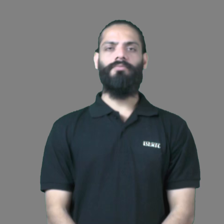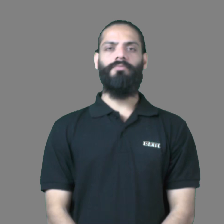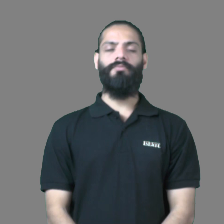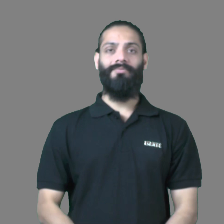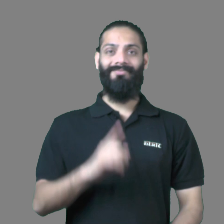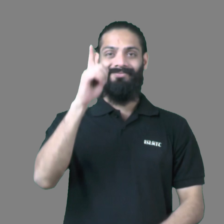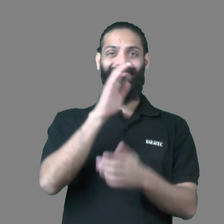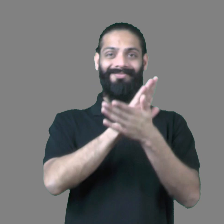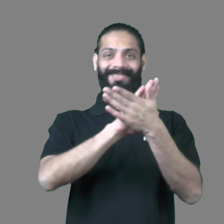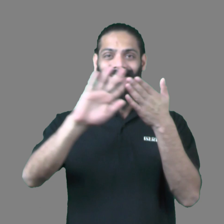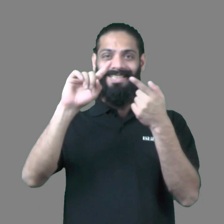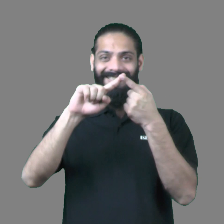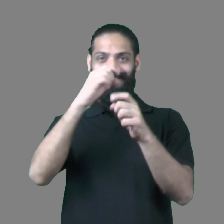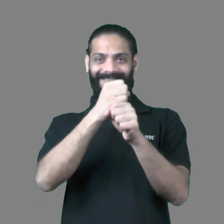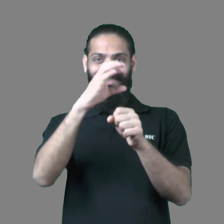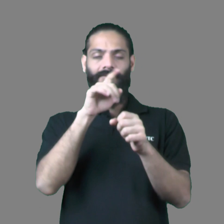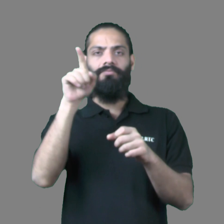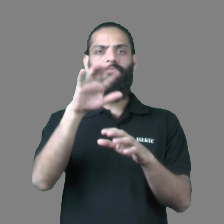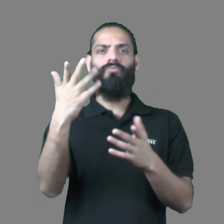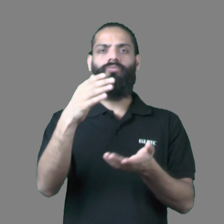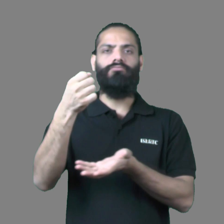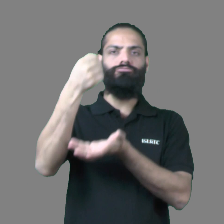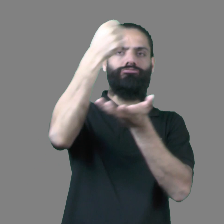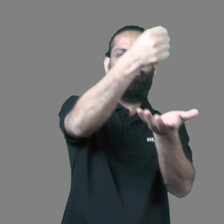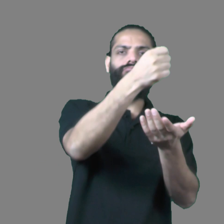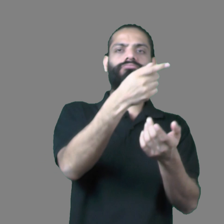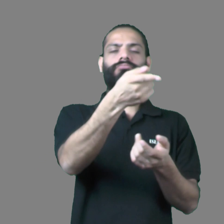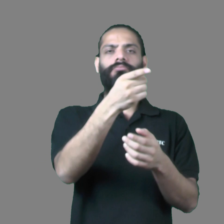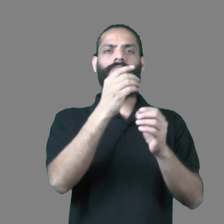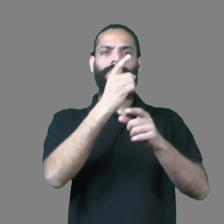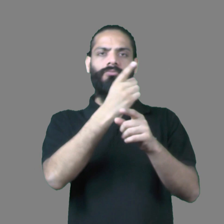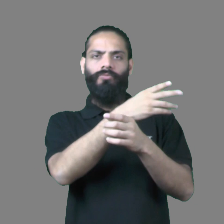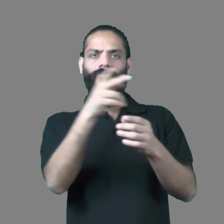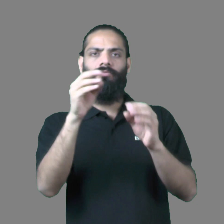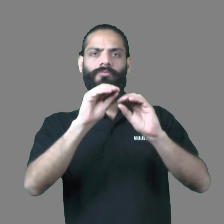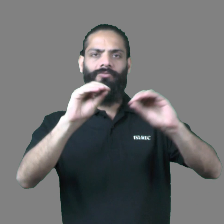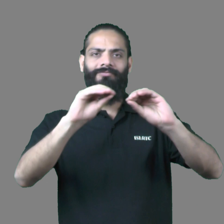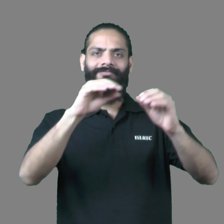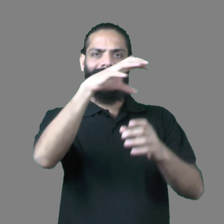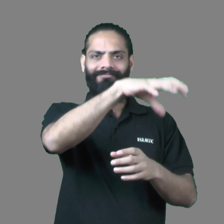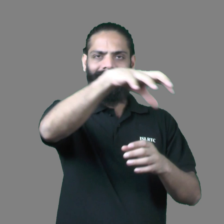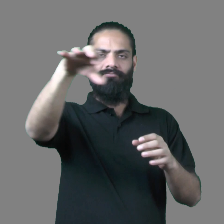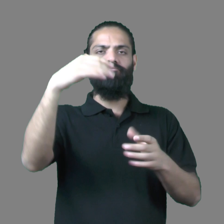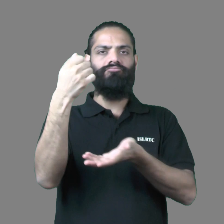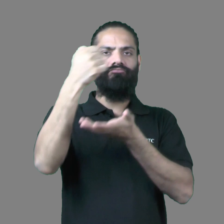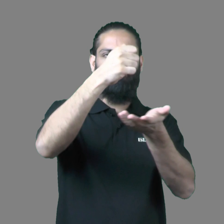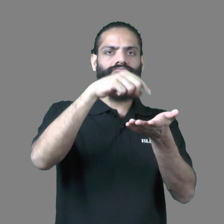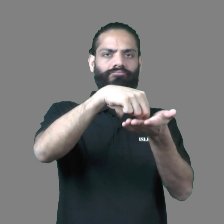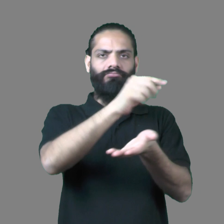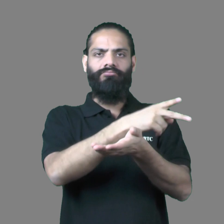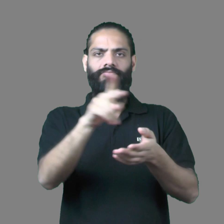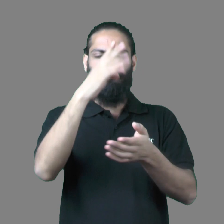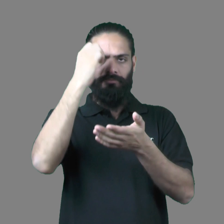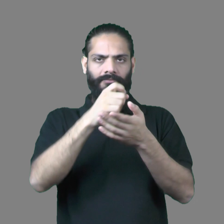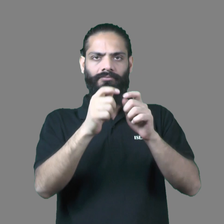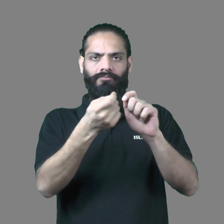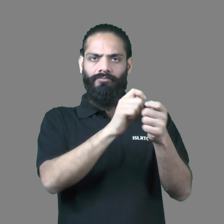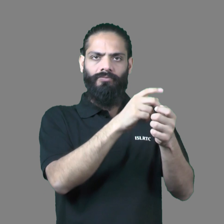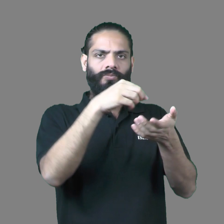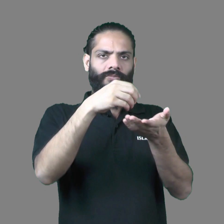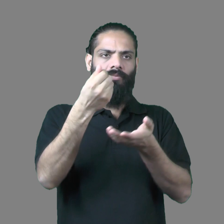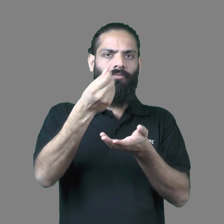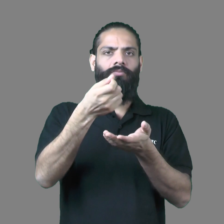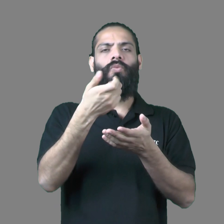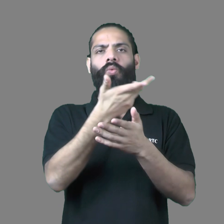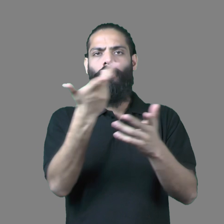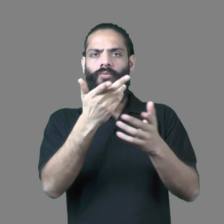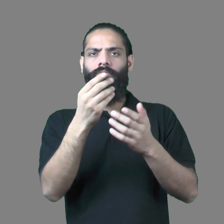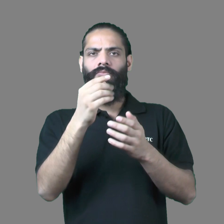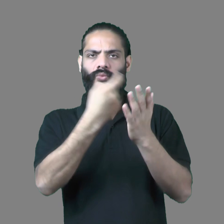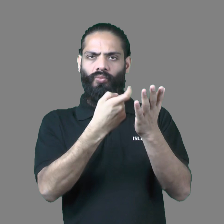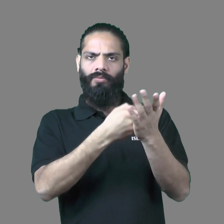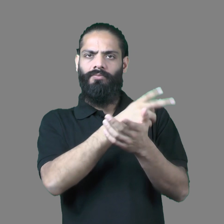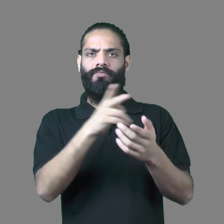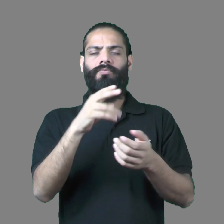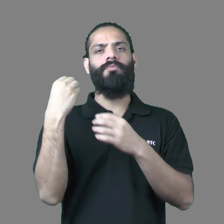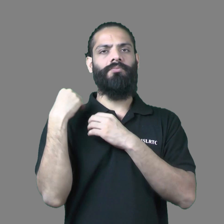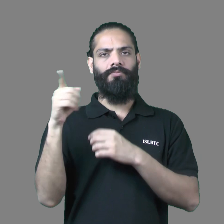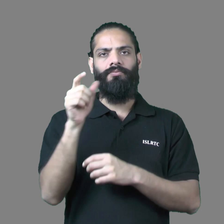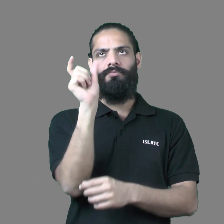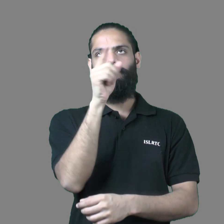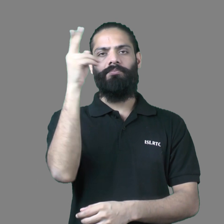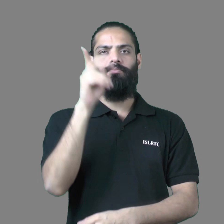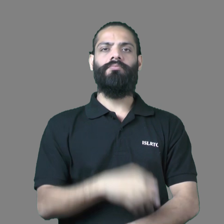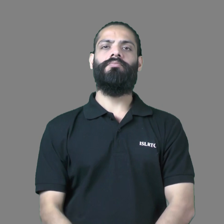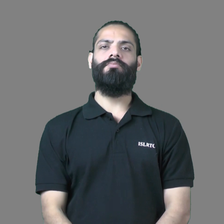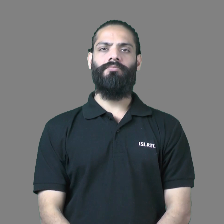Higher Education Grants Council (HEGC)